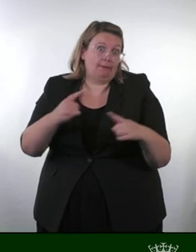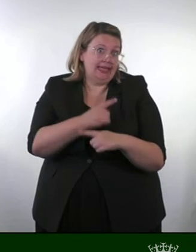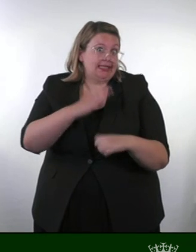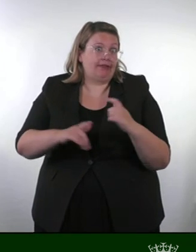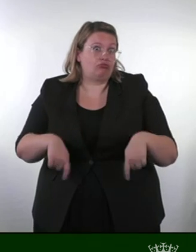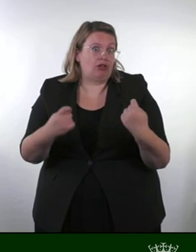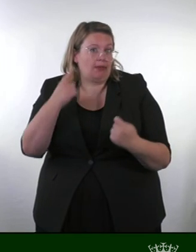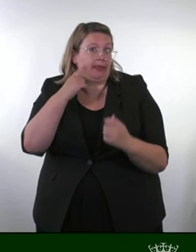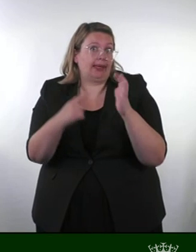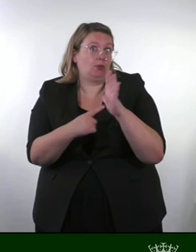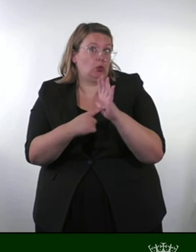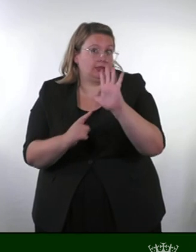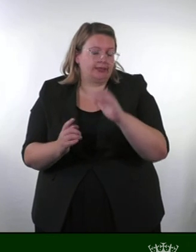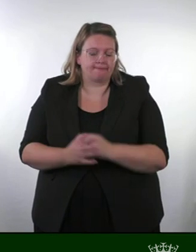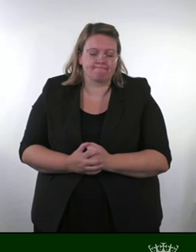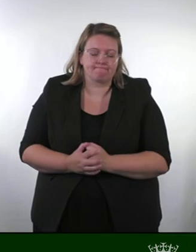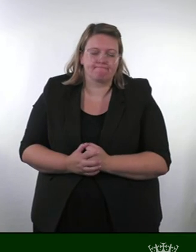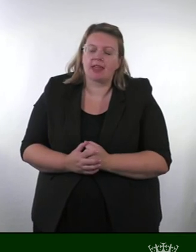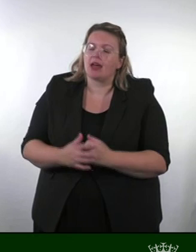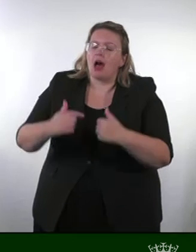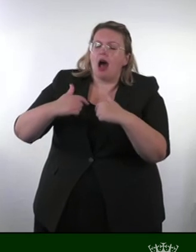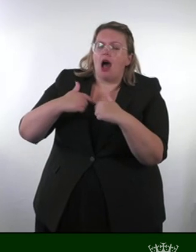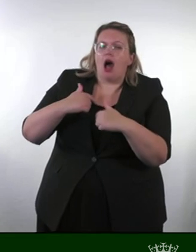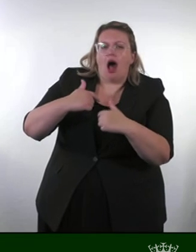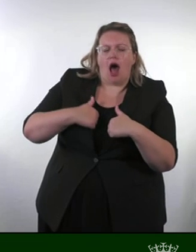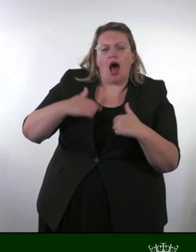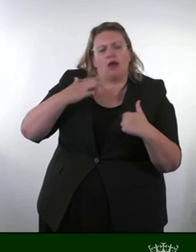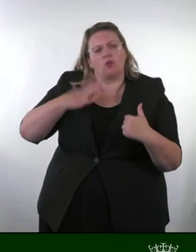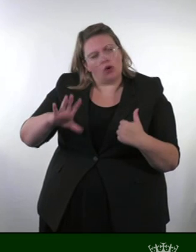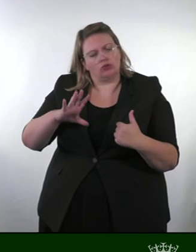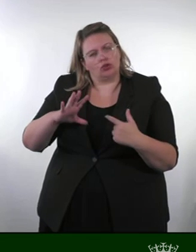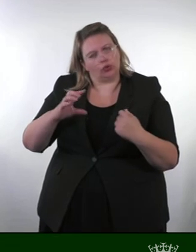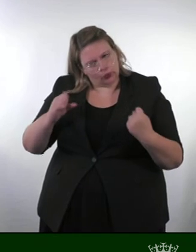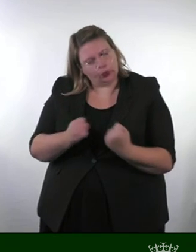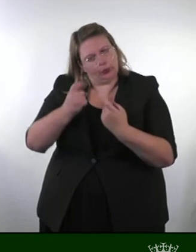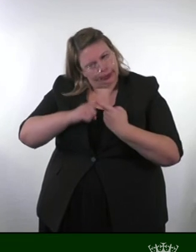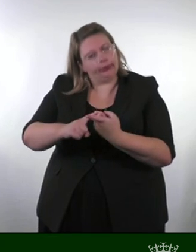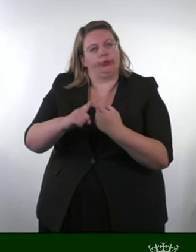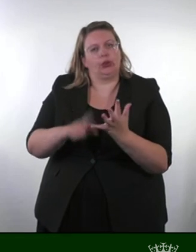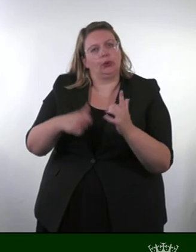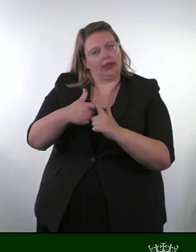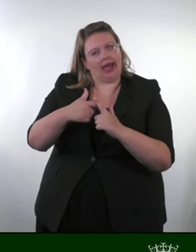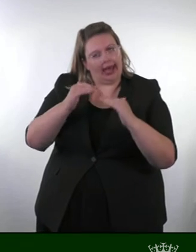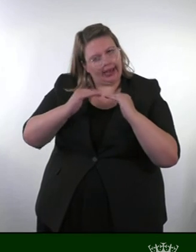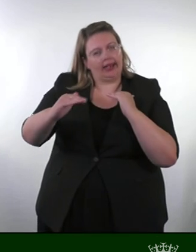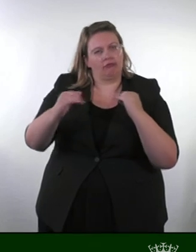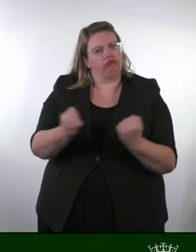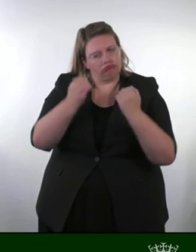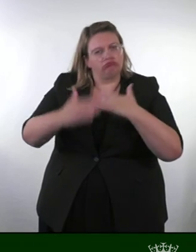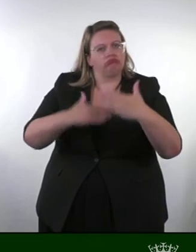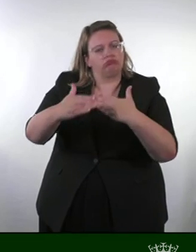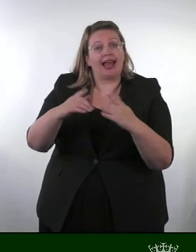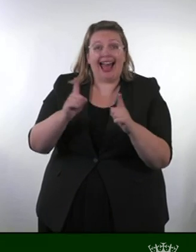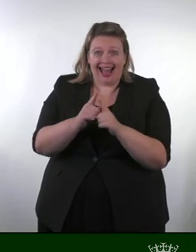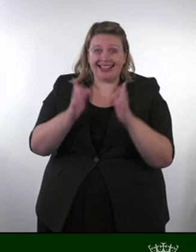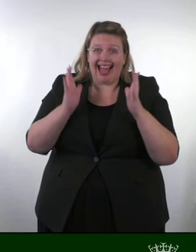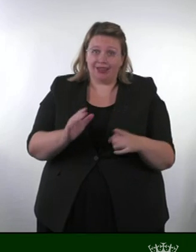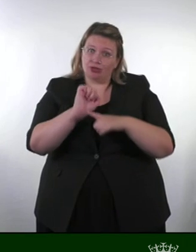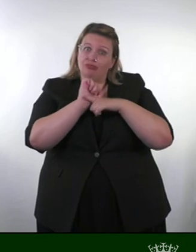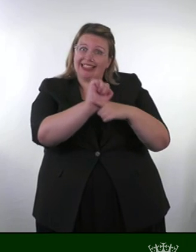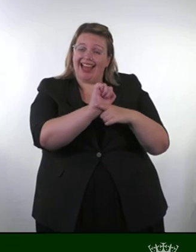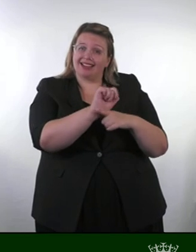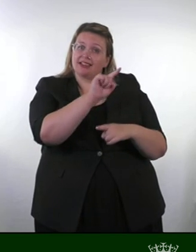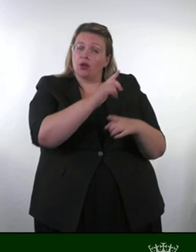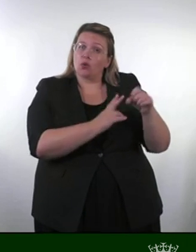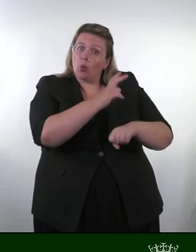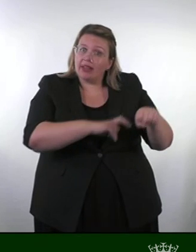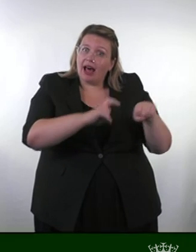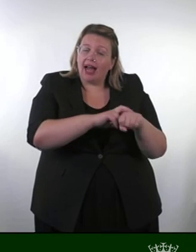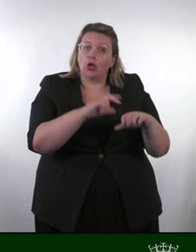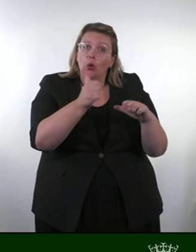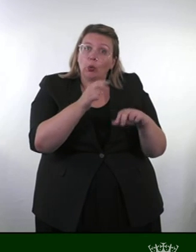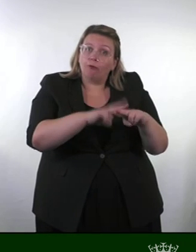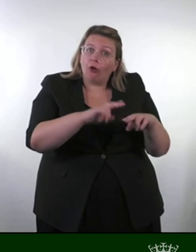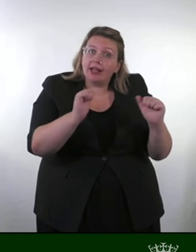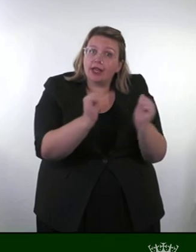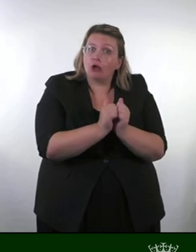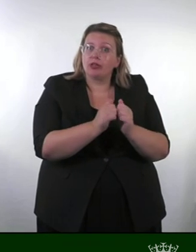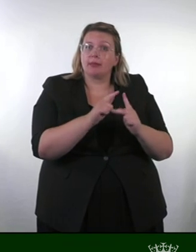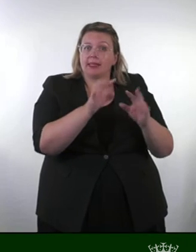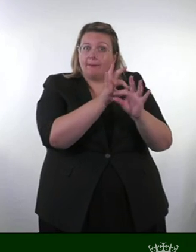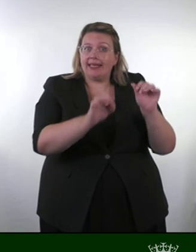My job is to uphold the integrity of the UK, but also to protect the Northern Irish peace process and the Good Friday agreement.